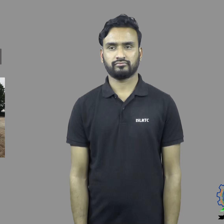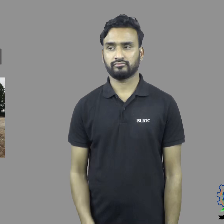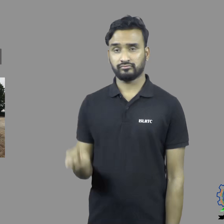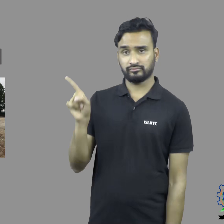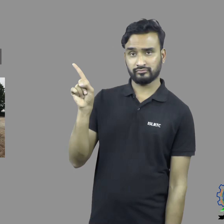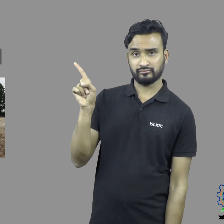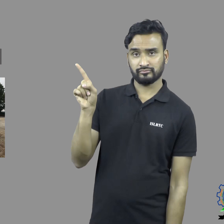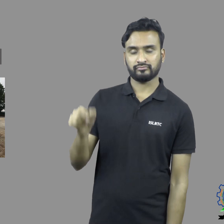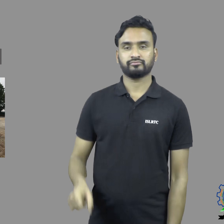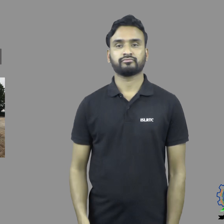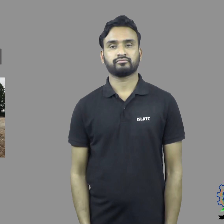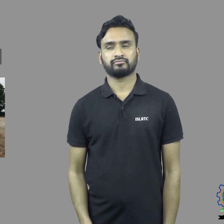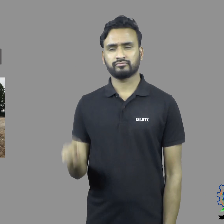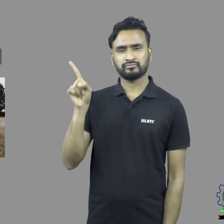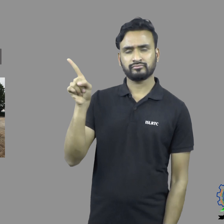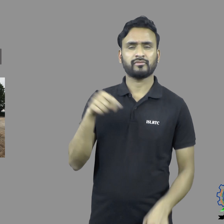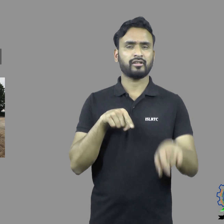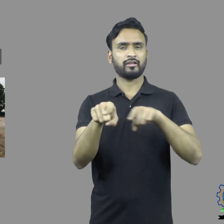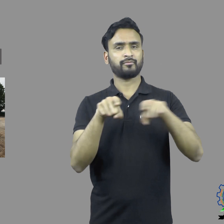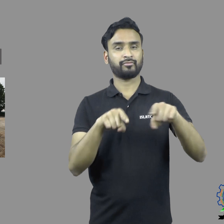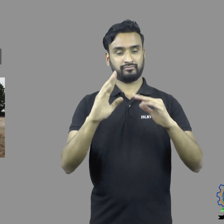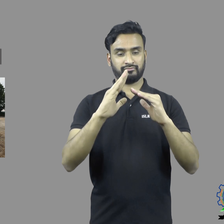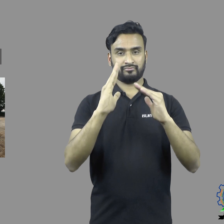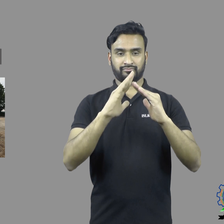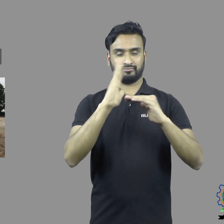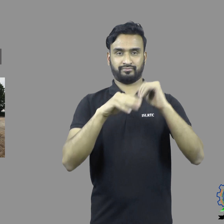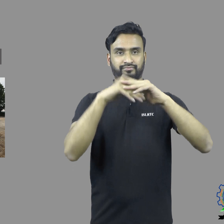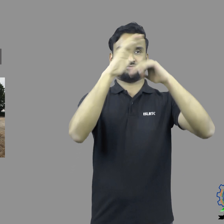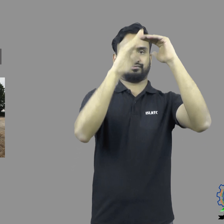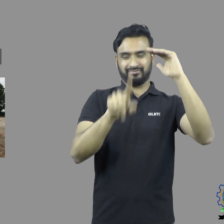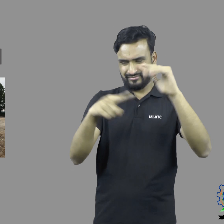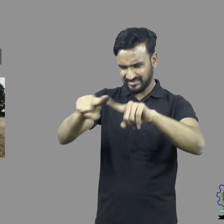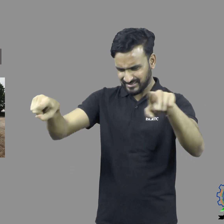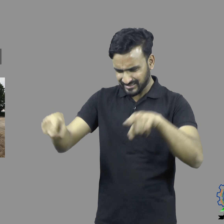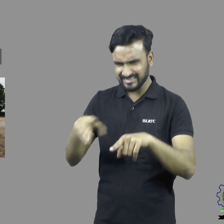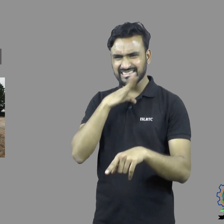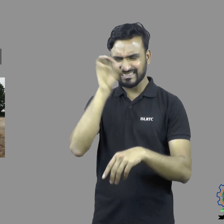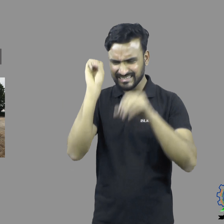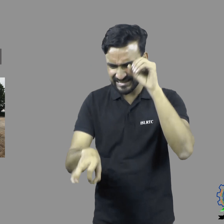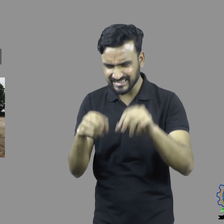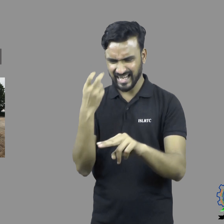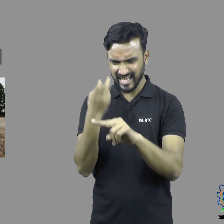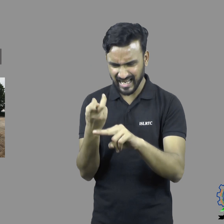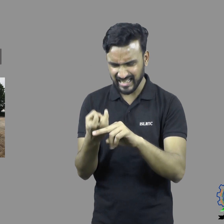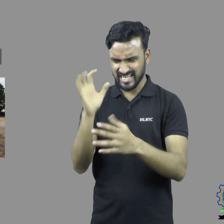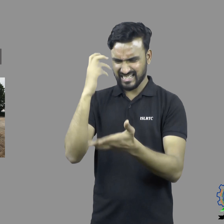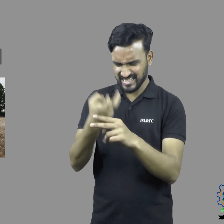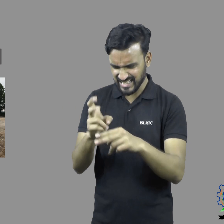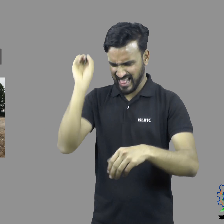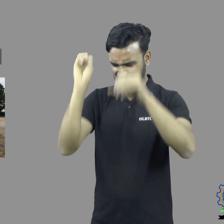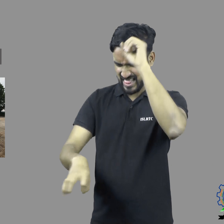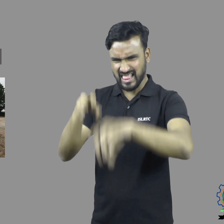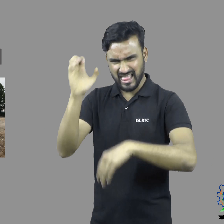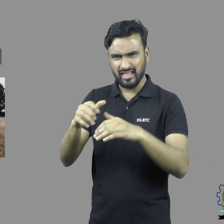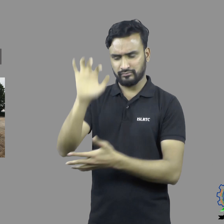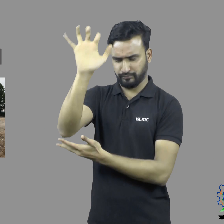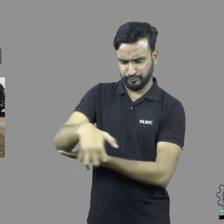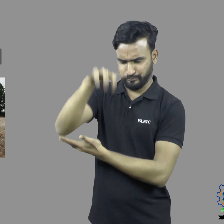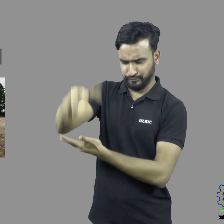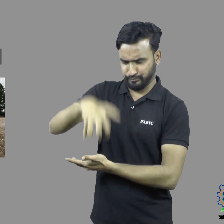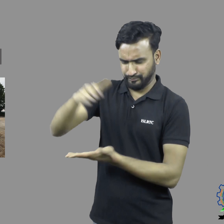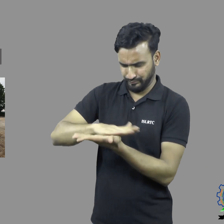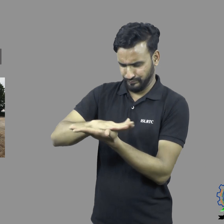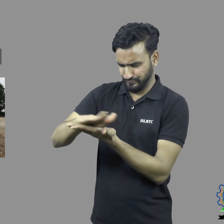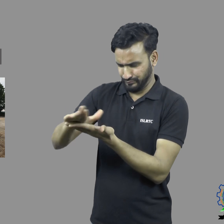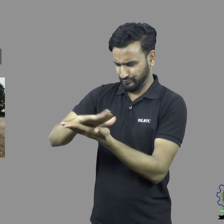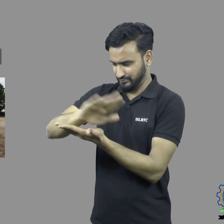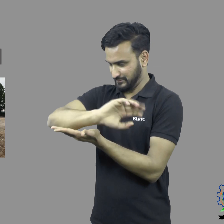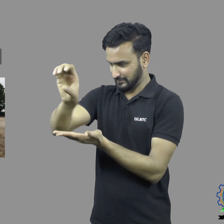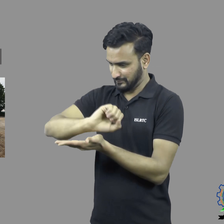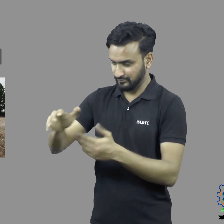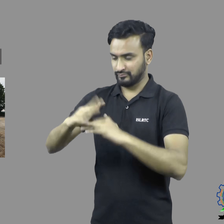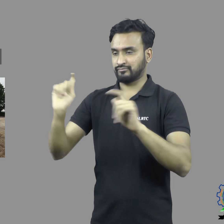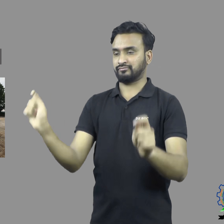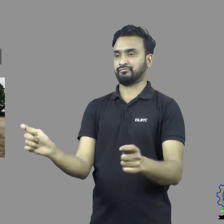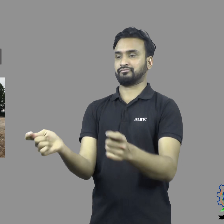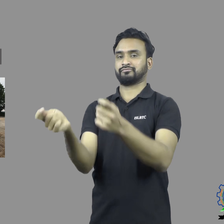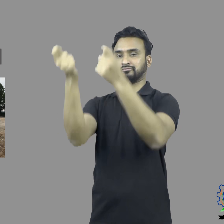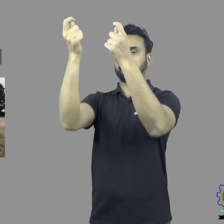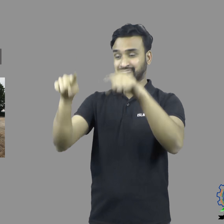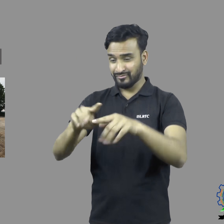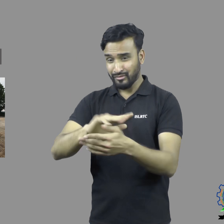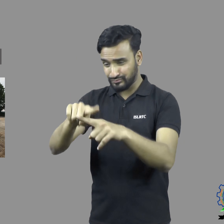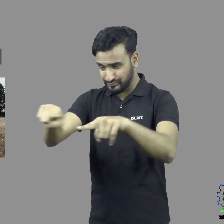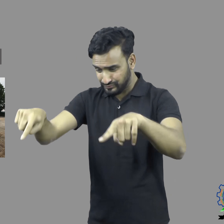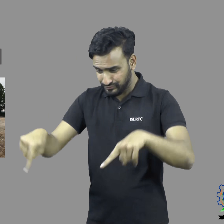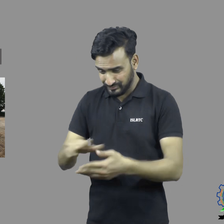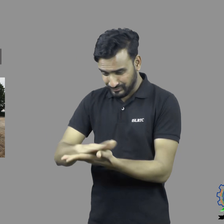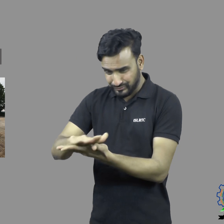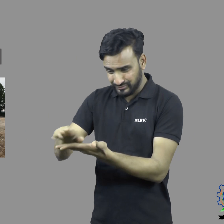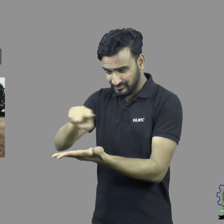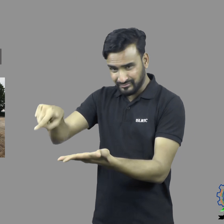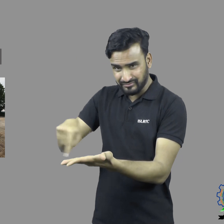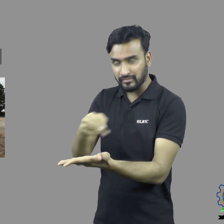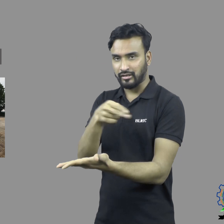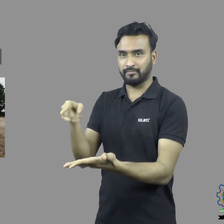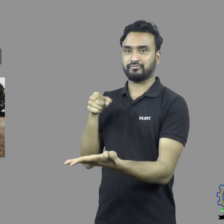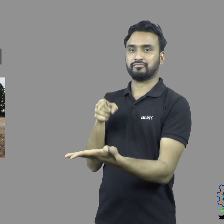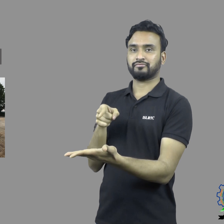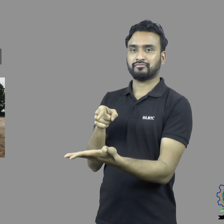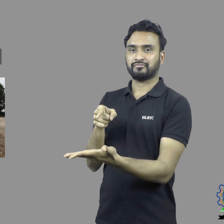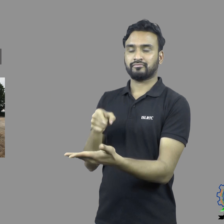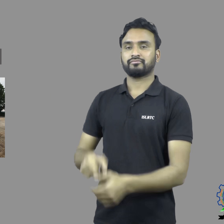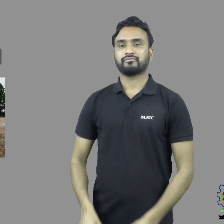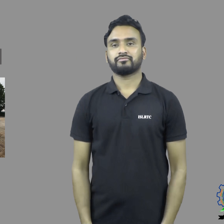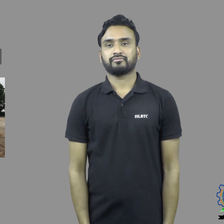Site Clearance